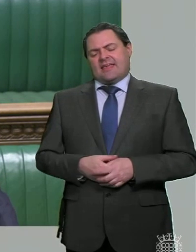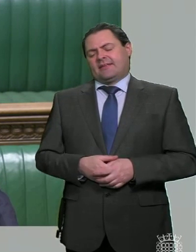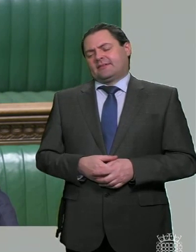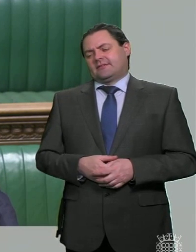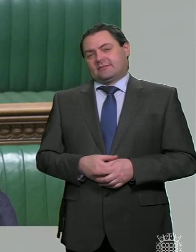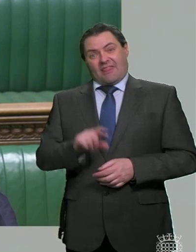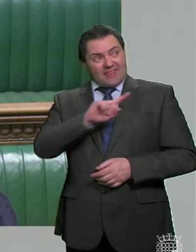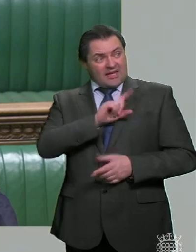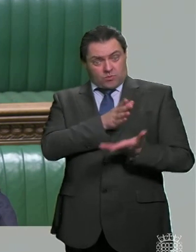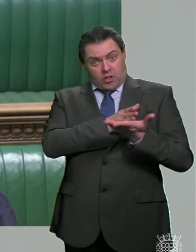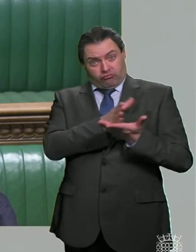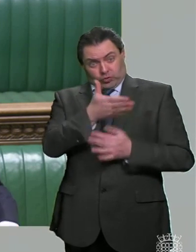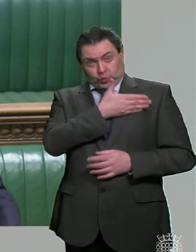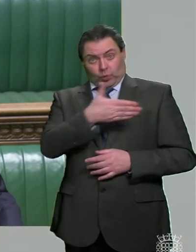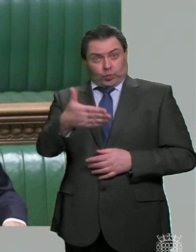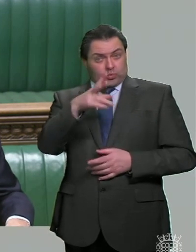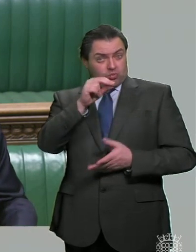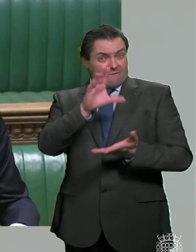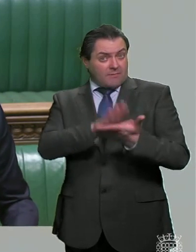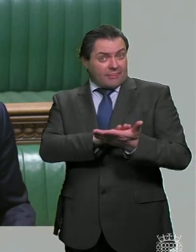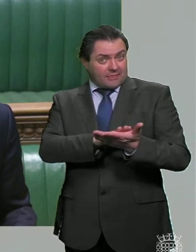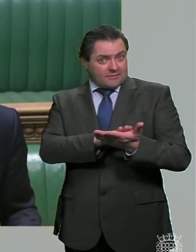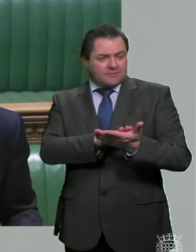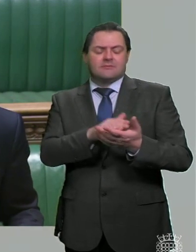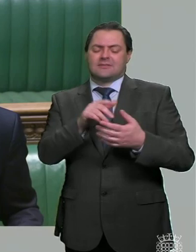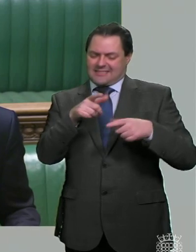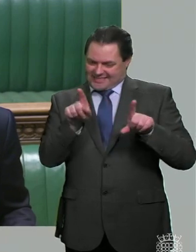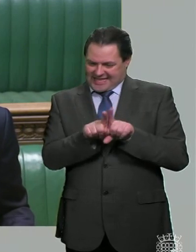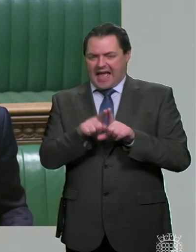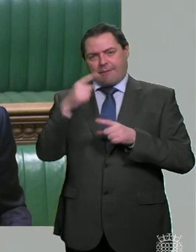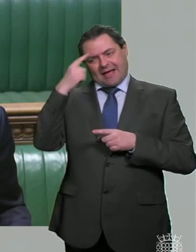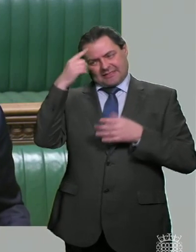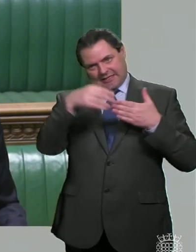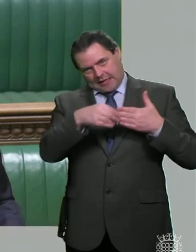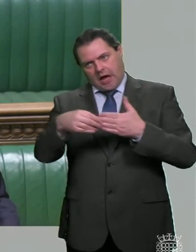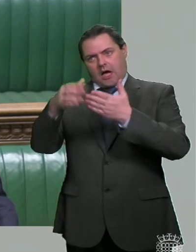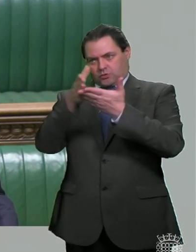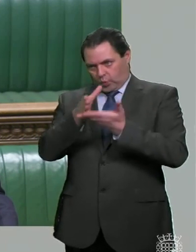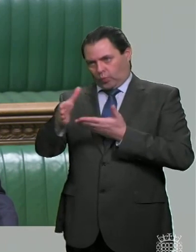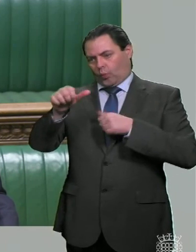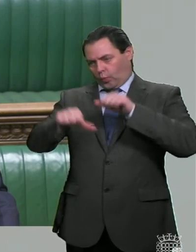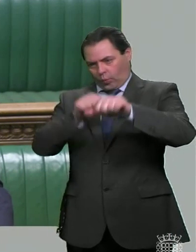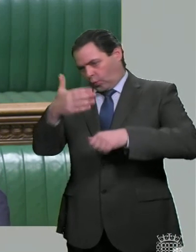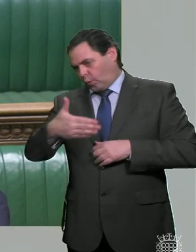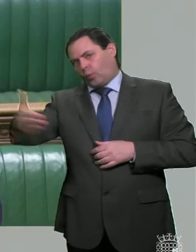That is what got us through the last year; it is what will guide us through the next decade and beyond.